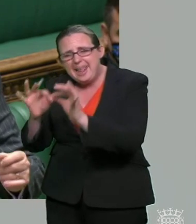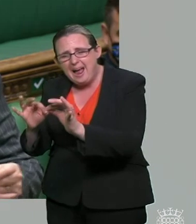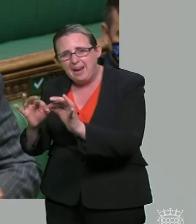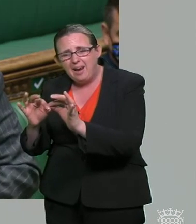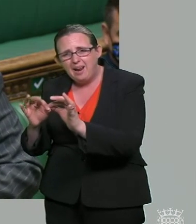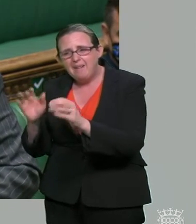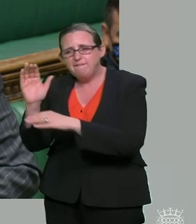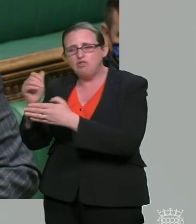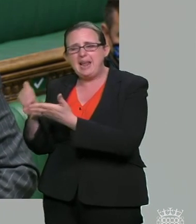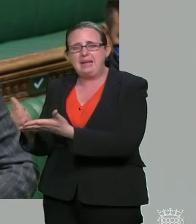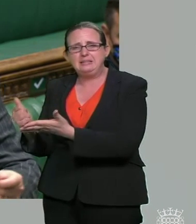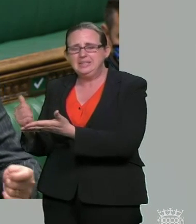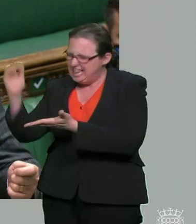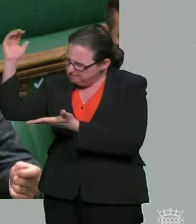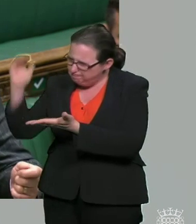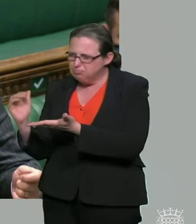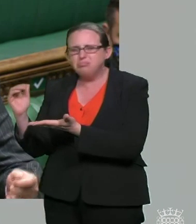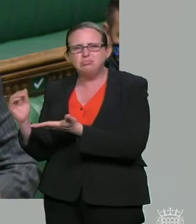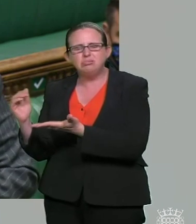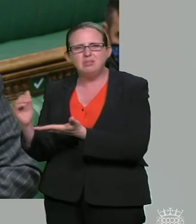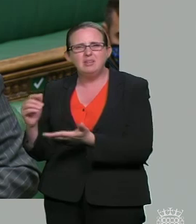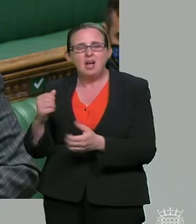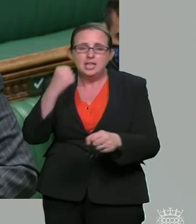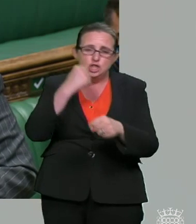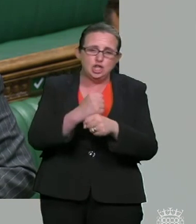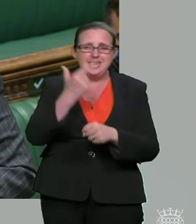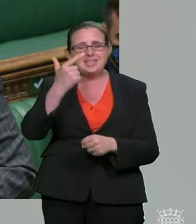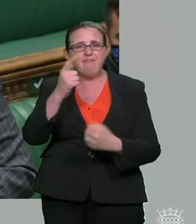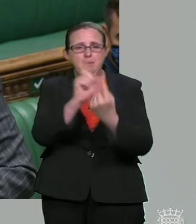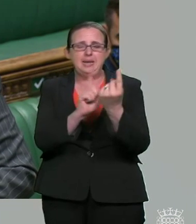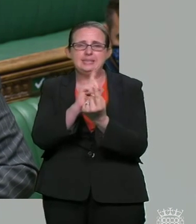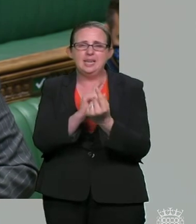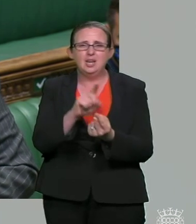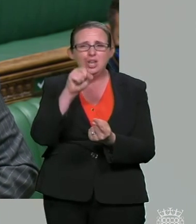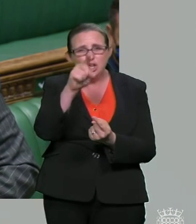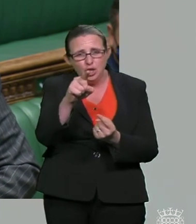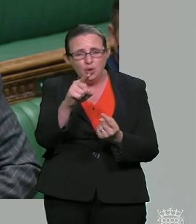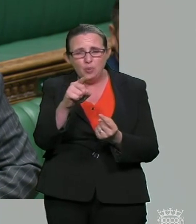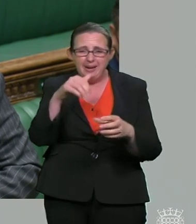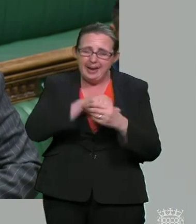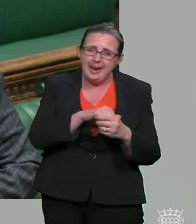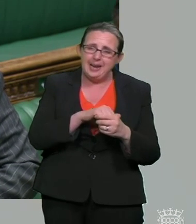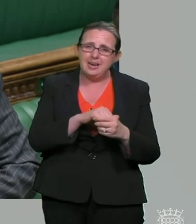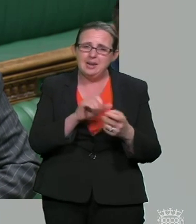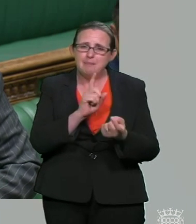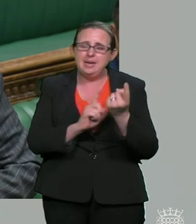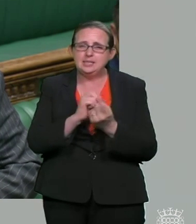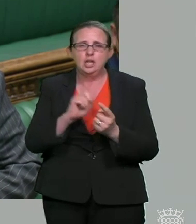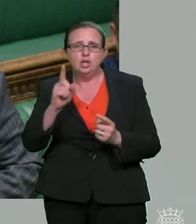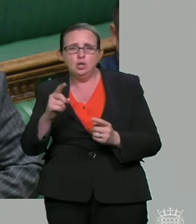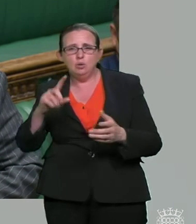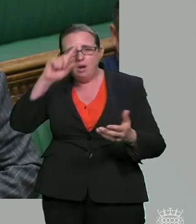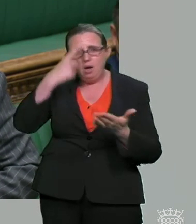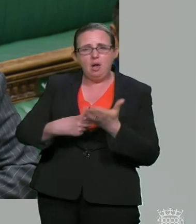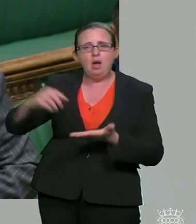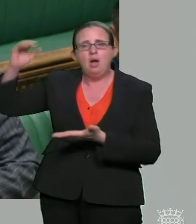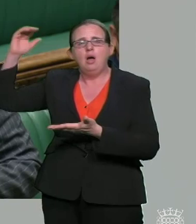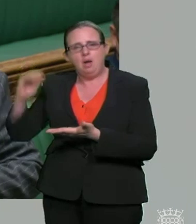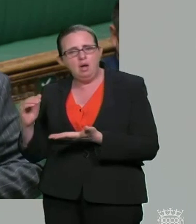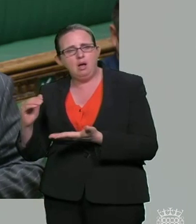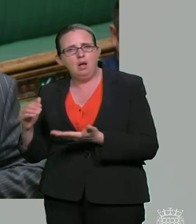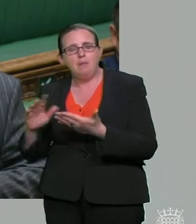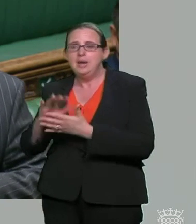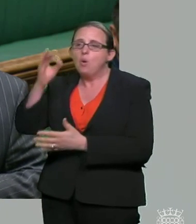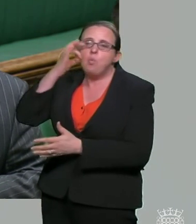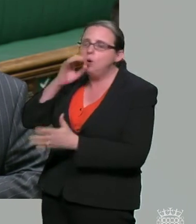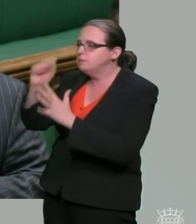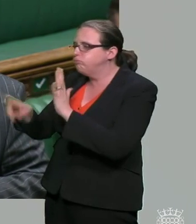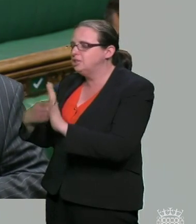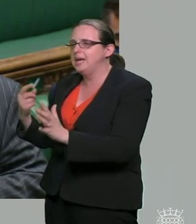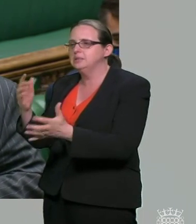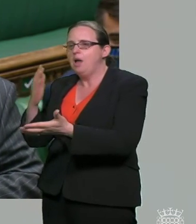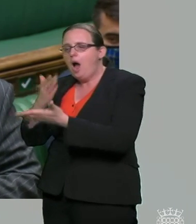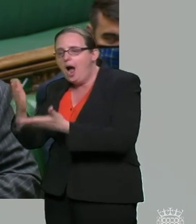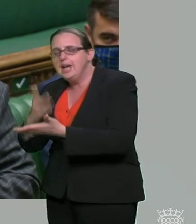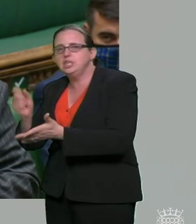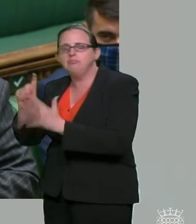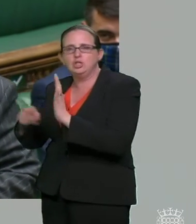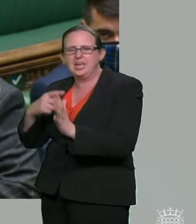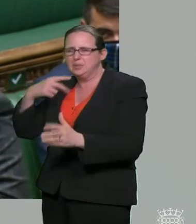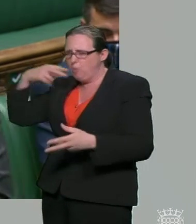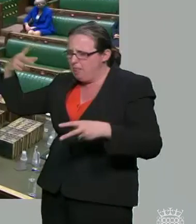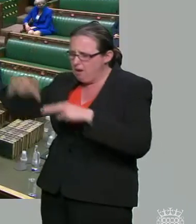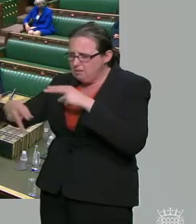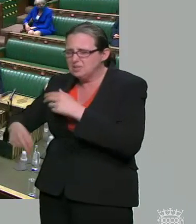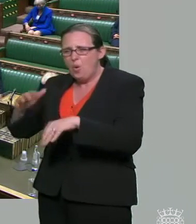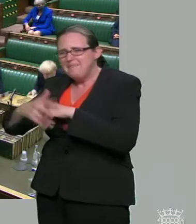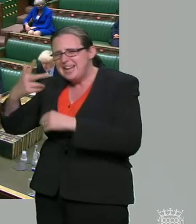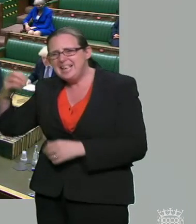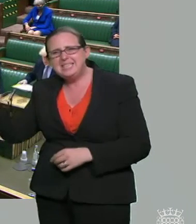In the week of the G7, what kind of world leader washes their hands of responsibility by cutting water and hygiene projects by more than 80% in the middle of a pandemic?